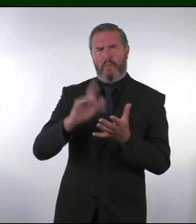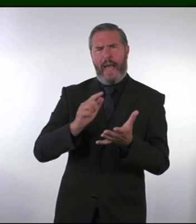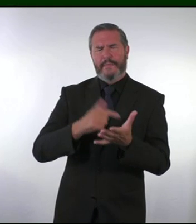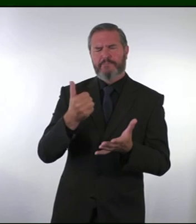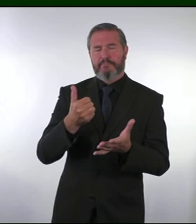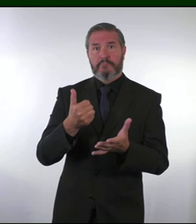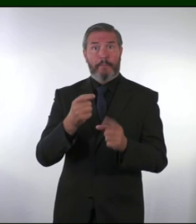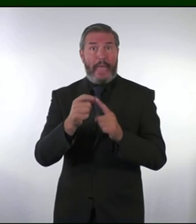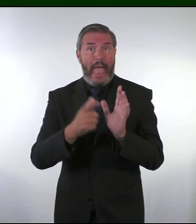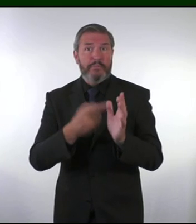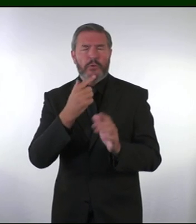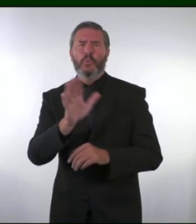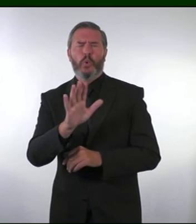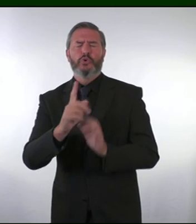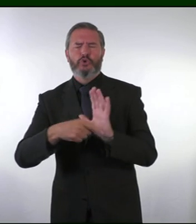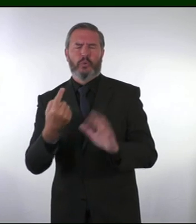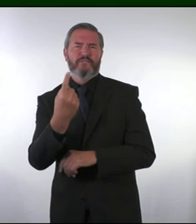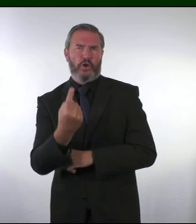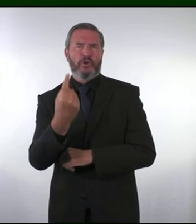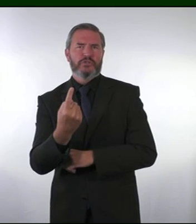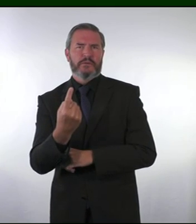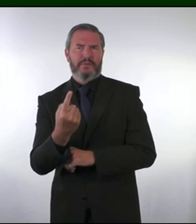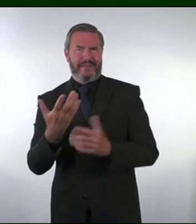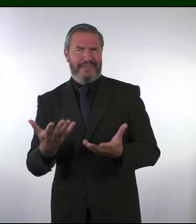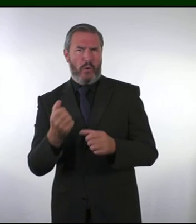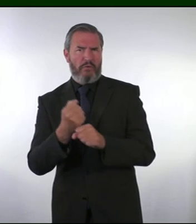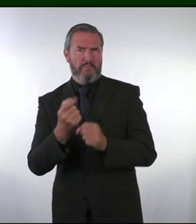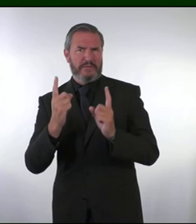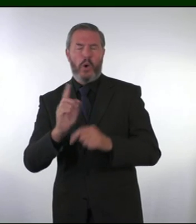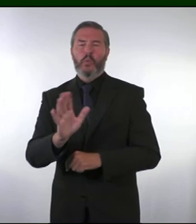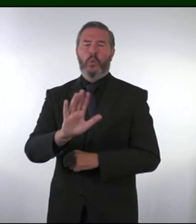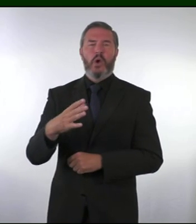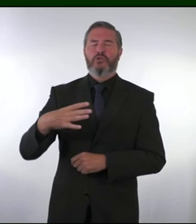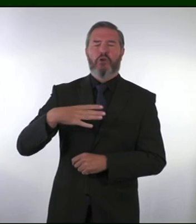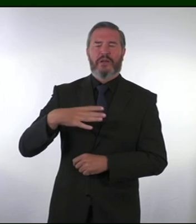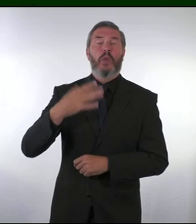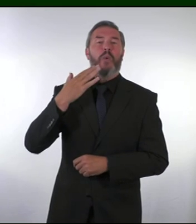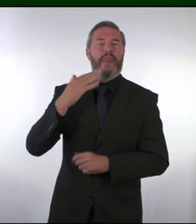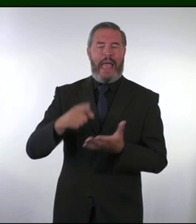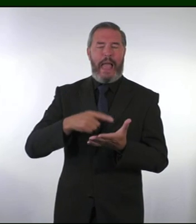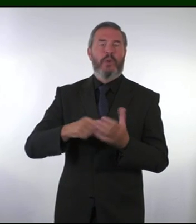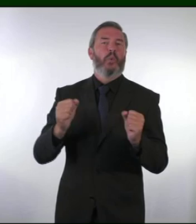The Prime Minister said that we would have it by 1 June, but now Ministers say that it will not be ready until the winter.